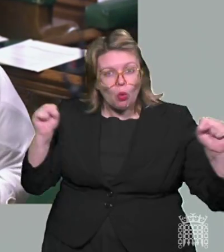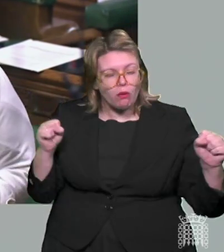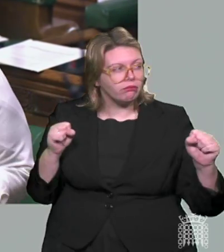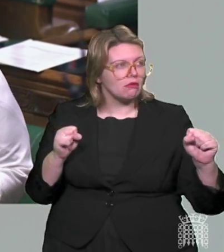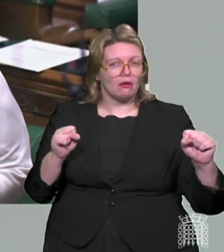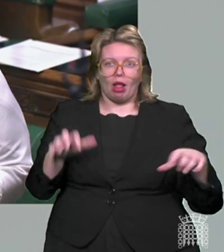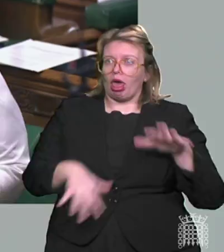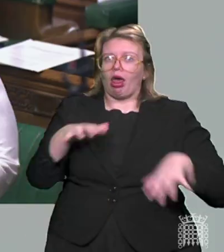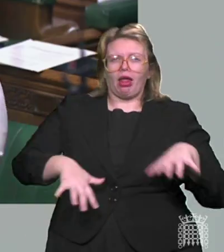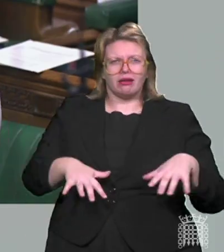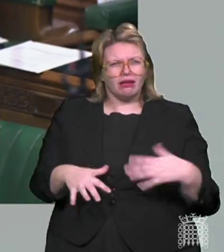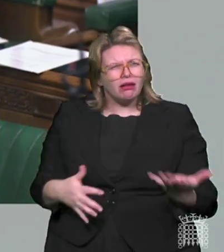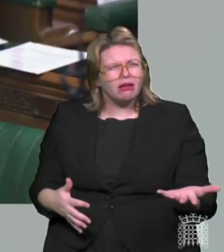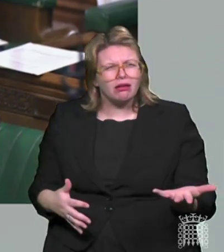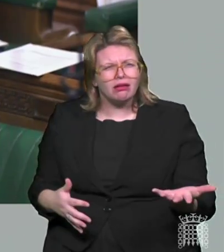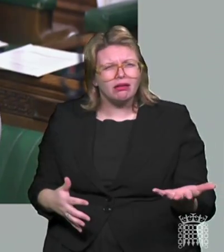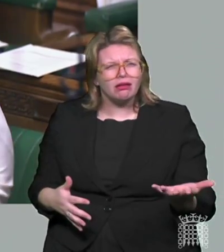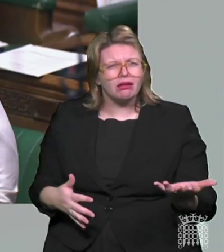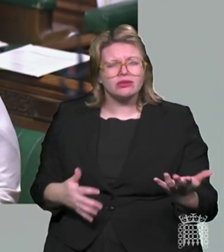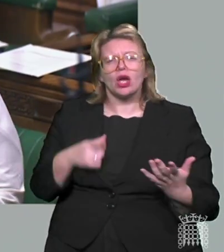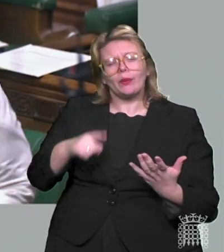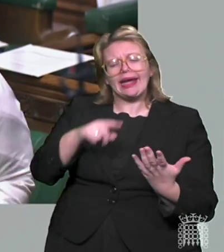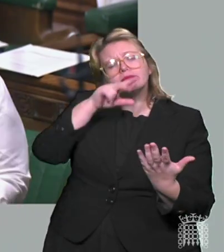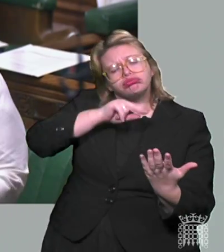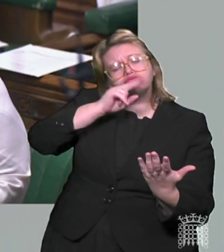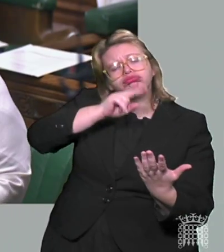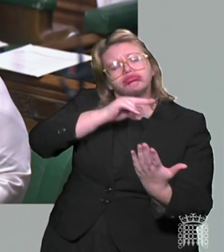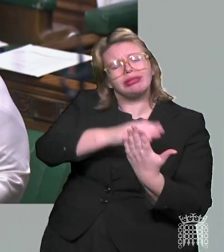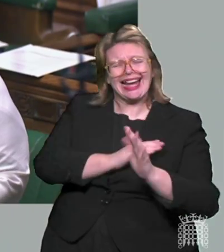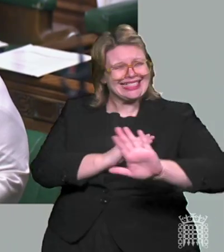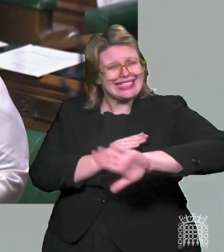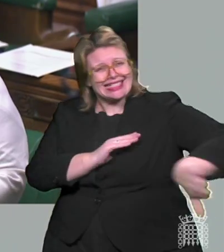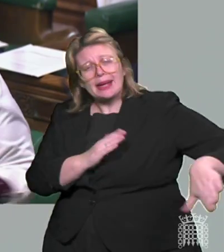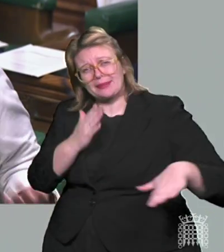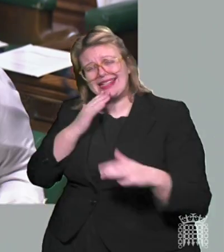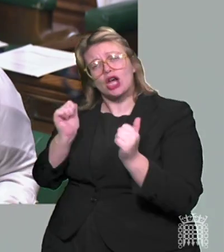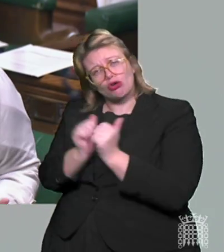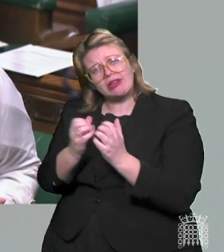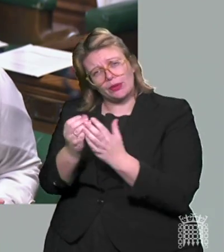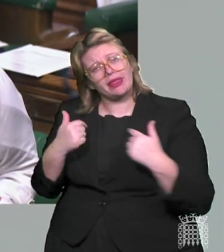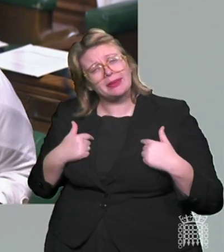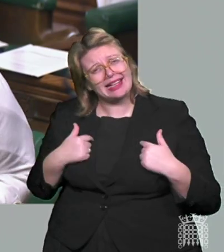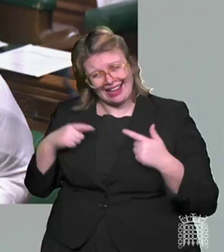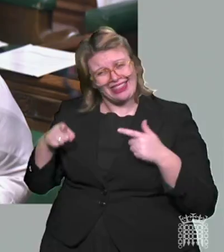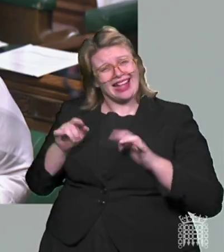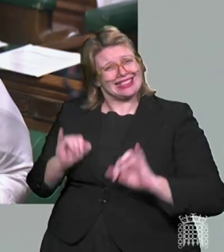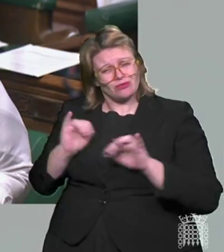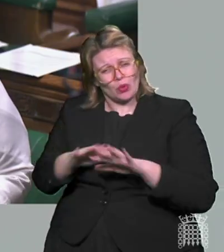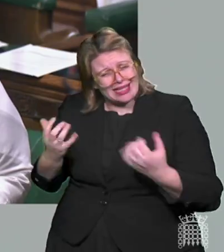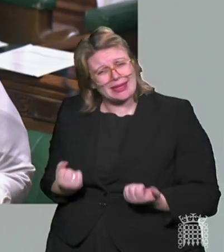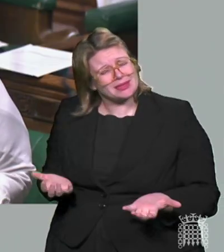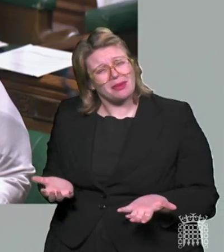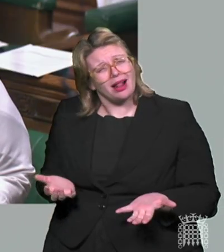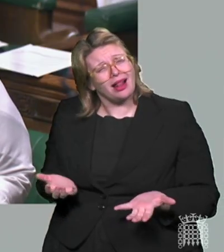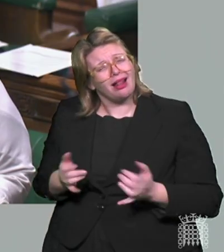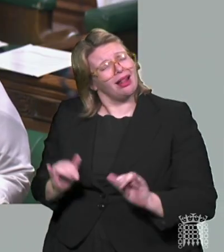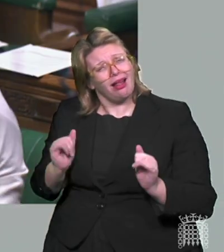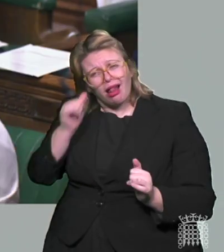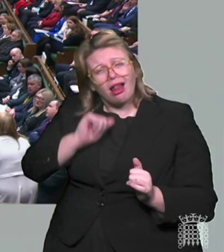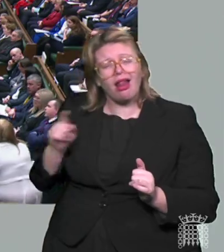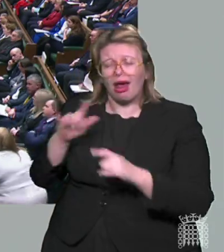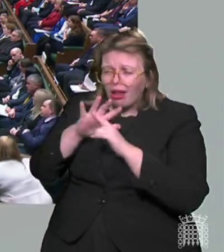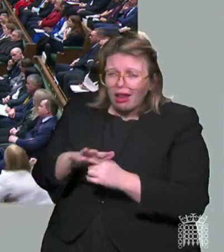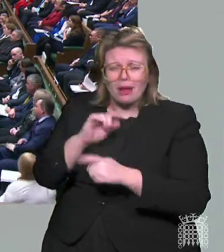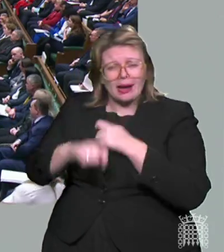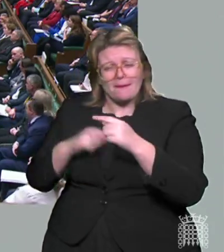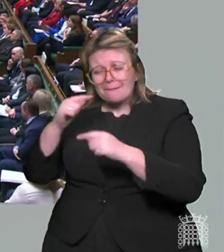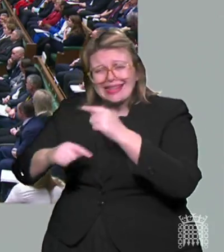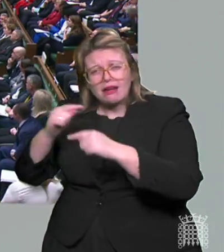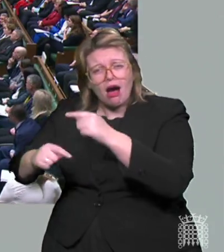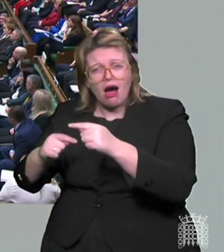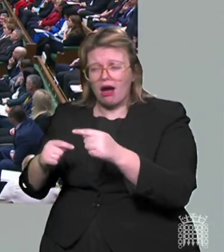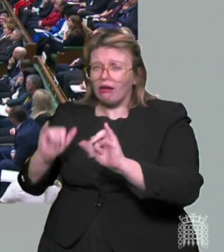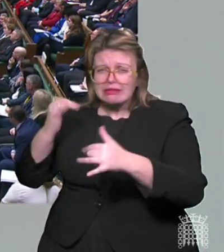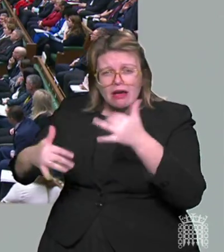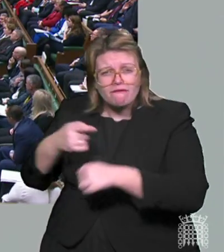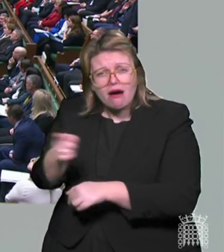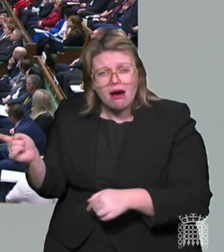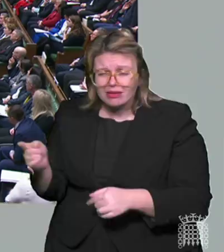Does he agree with me—rather than reading out what is written in front of him—that what I have just described is completely unfair?